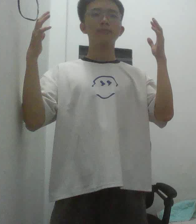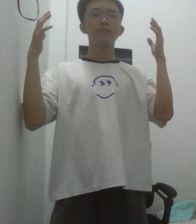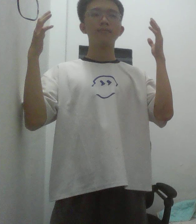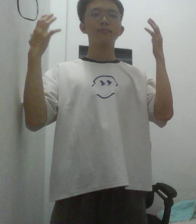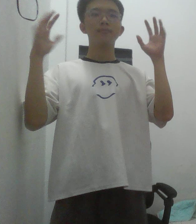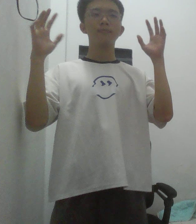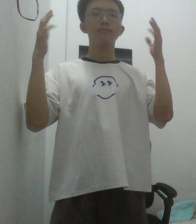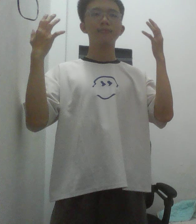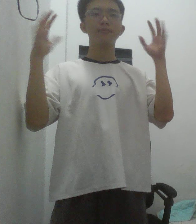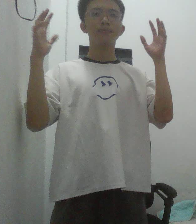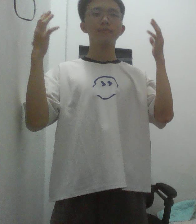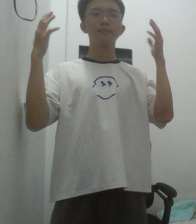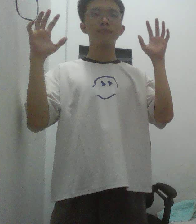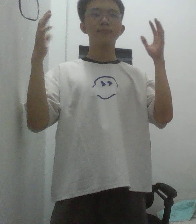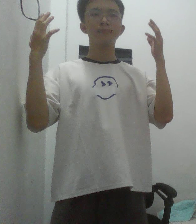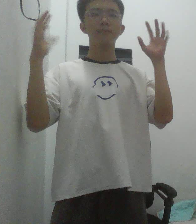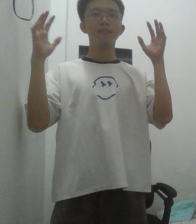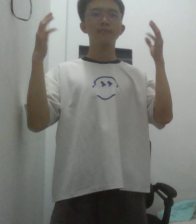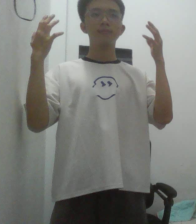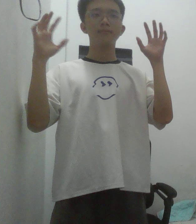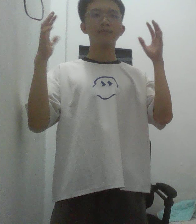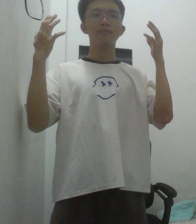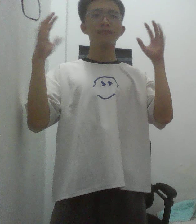vo tay